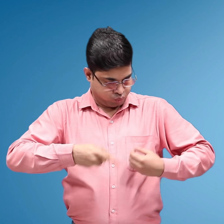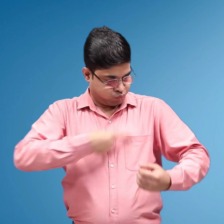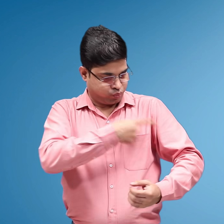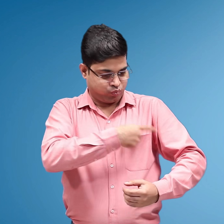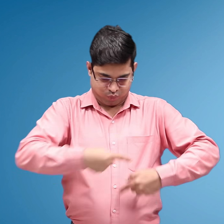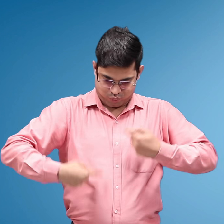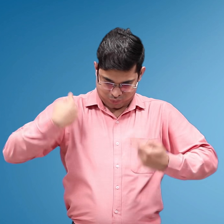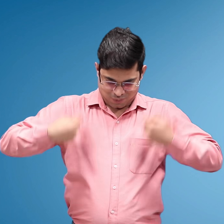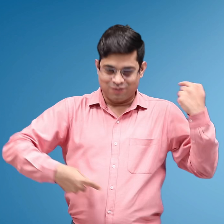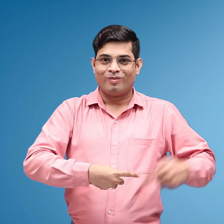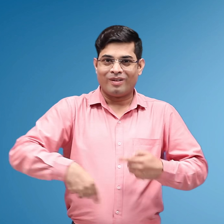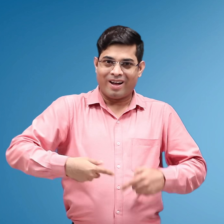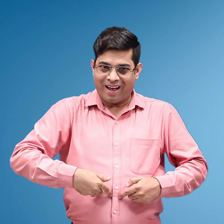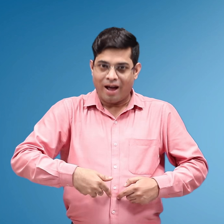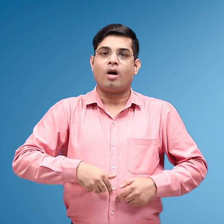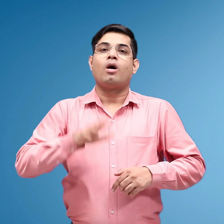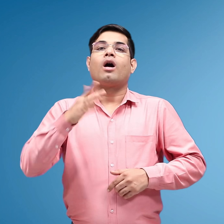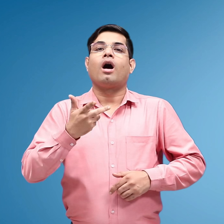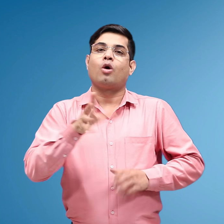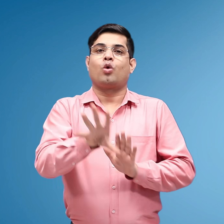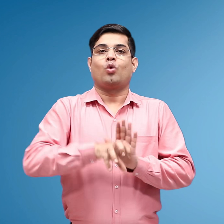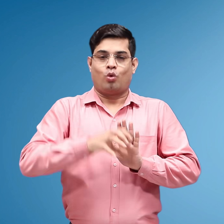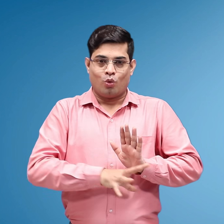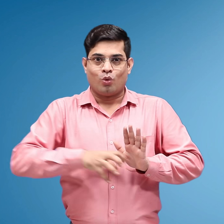This process is called absorption.